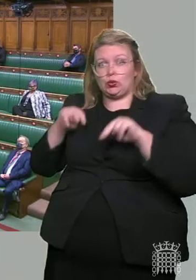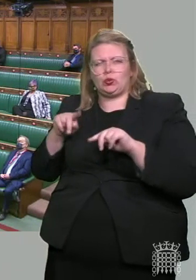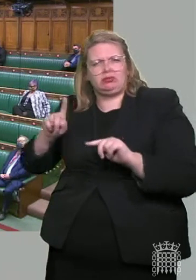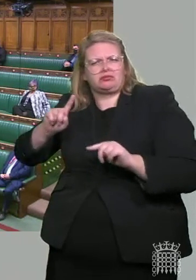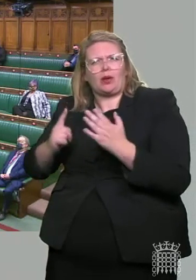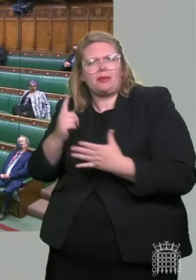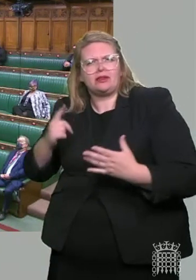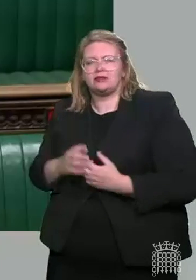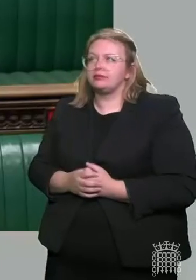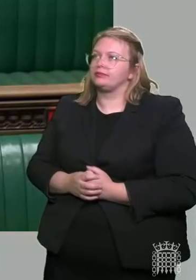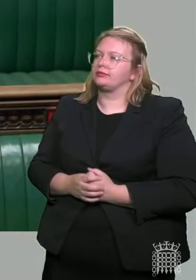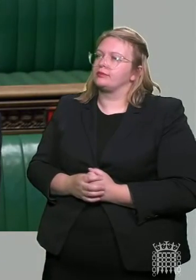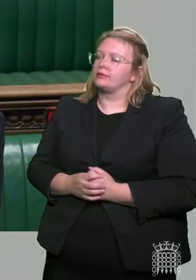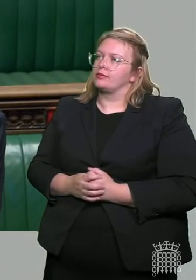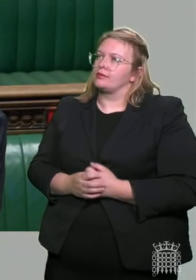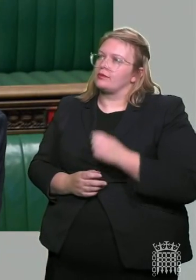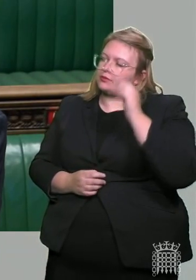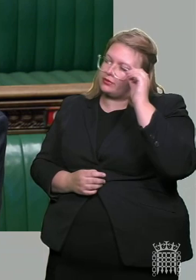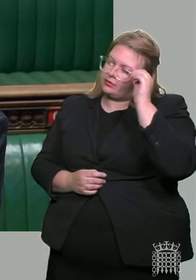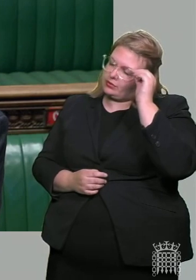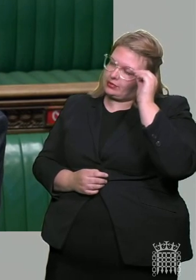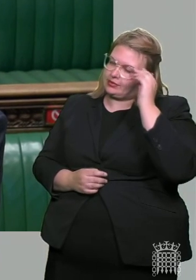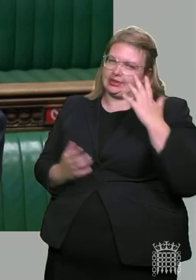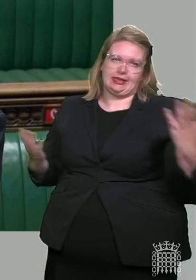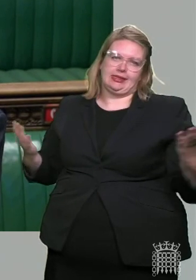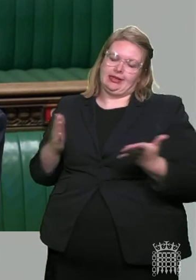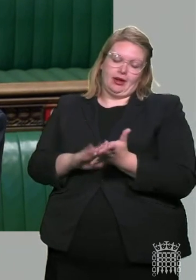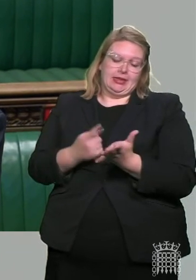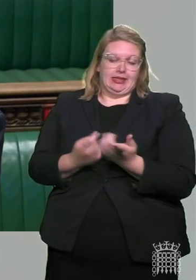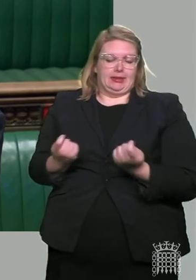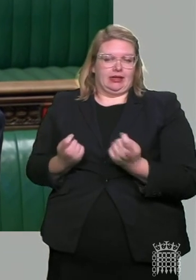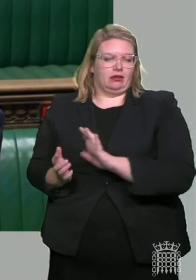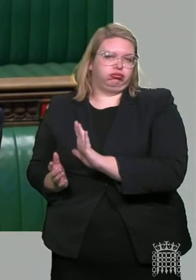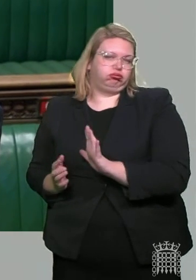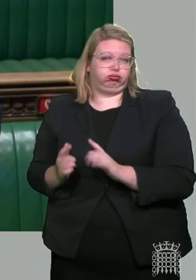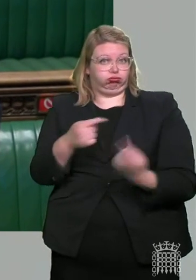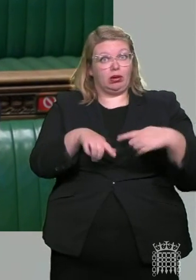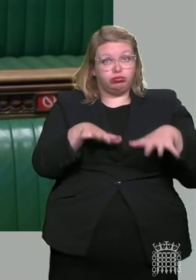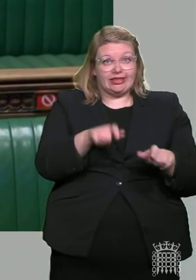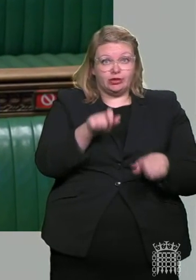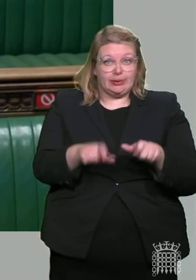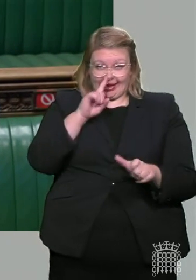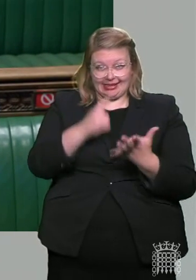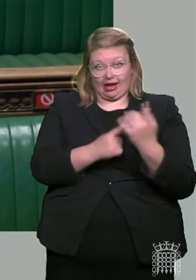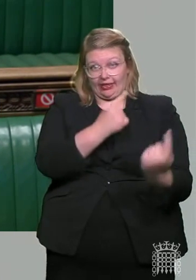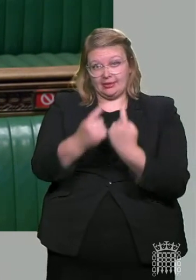The people of this country have the chance to make up their own minds on 6 May.